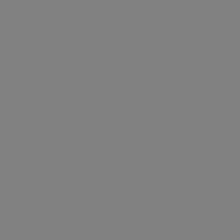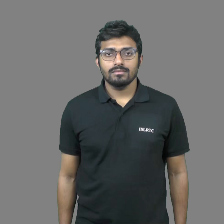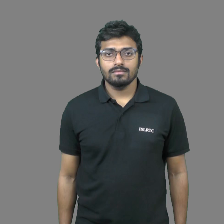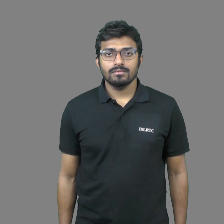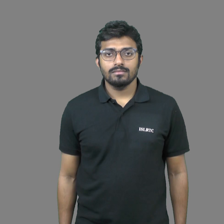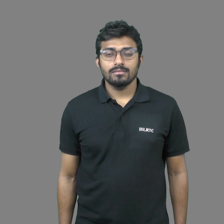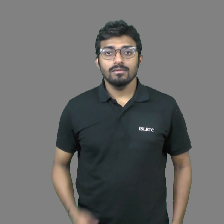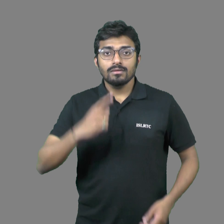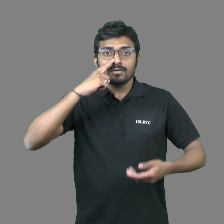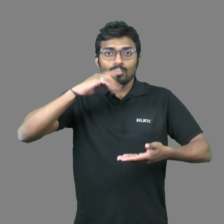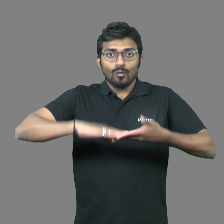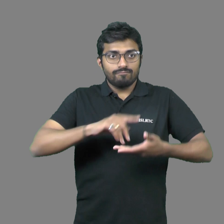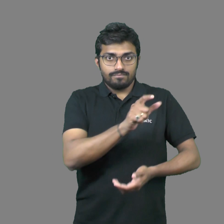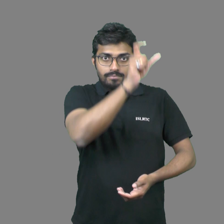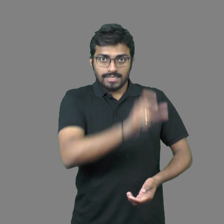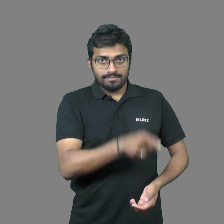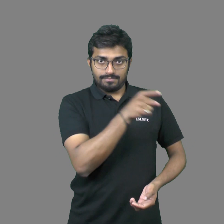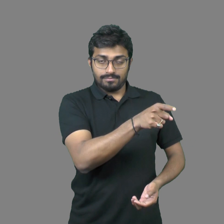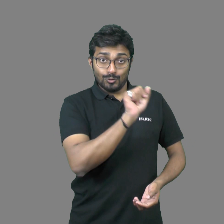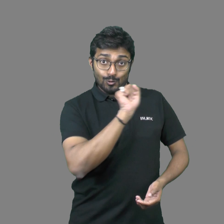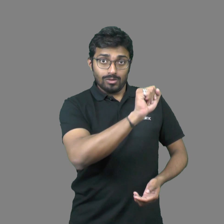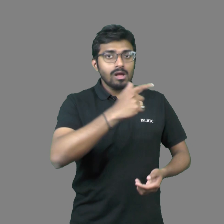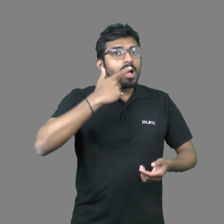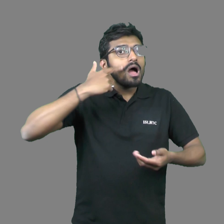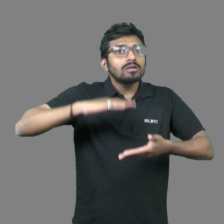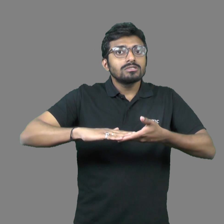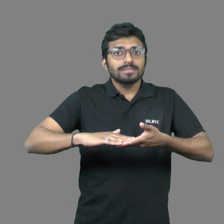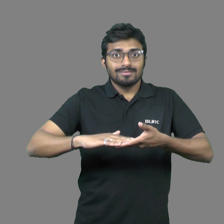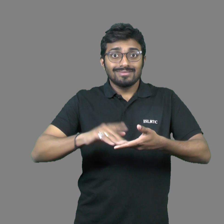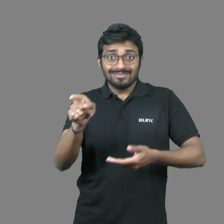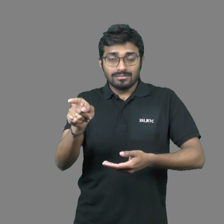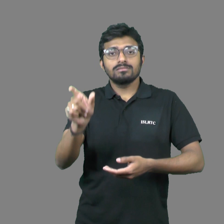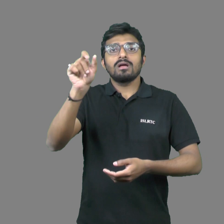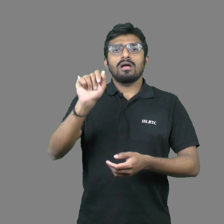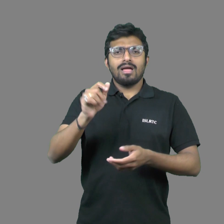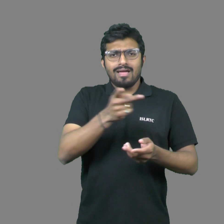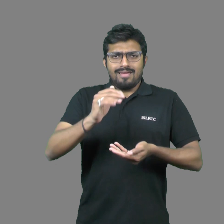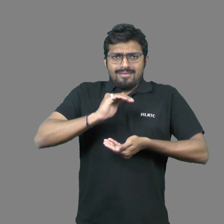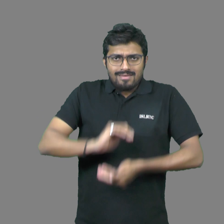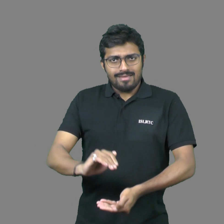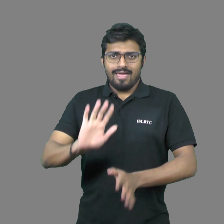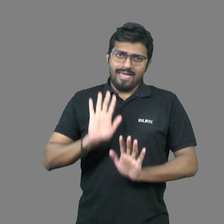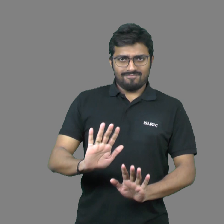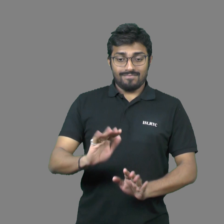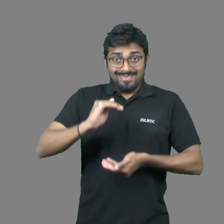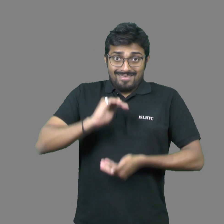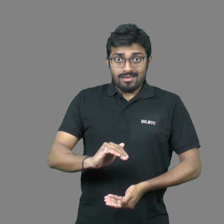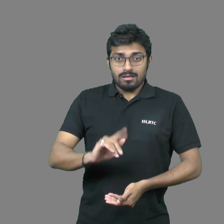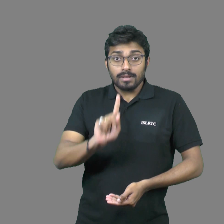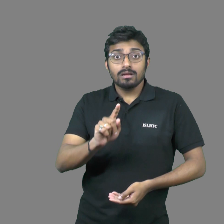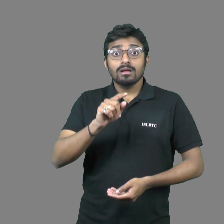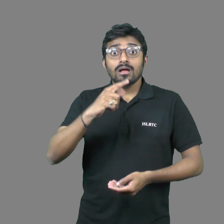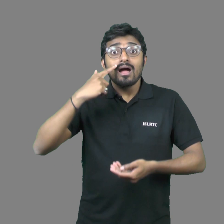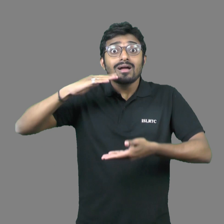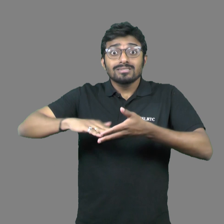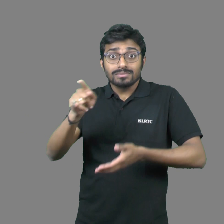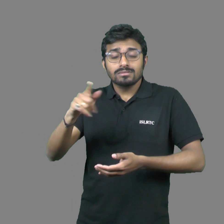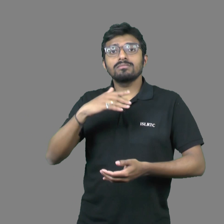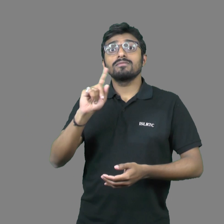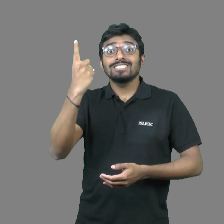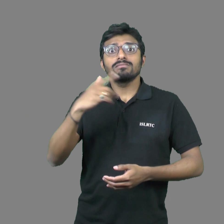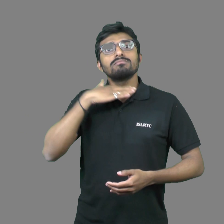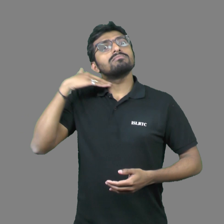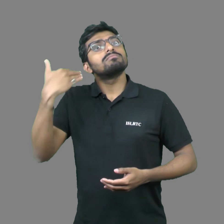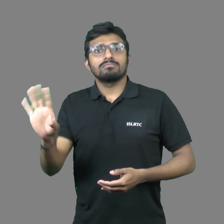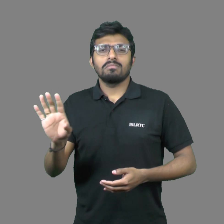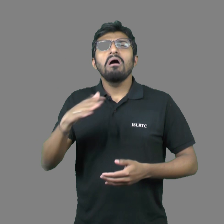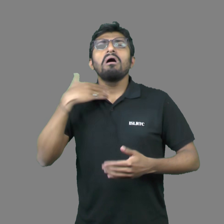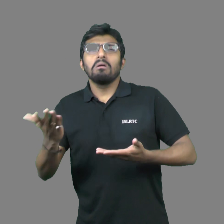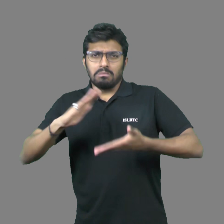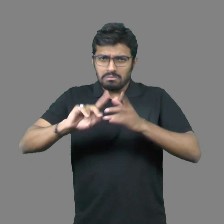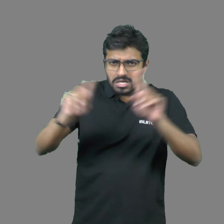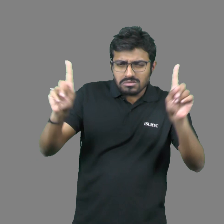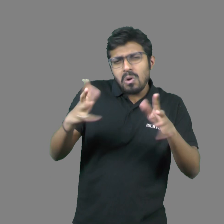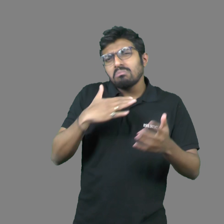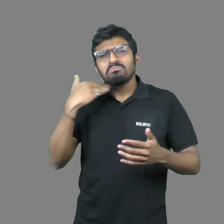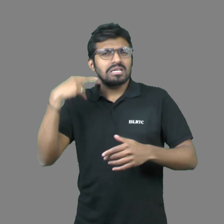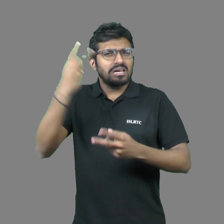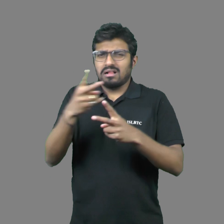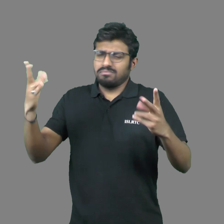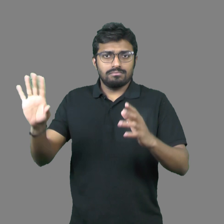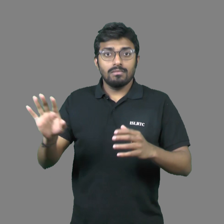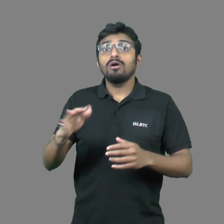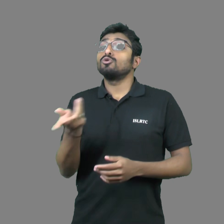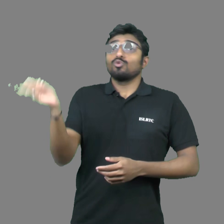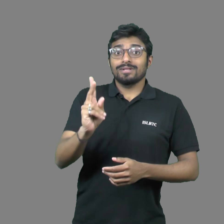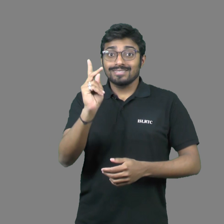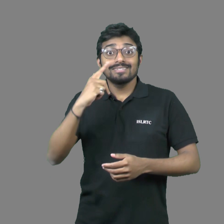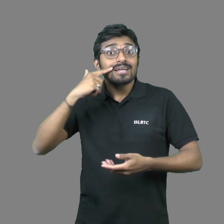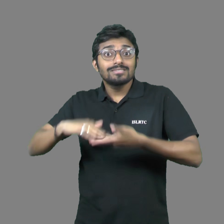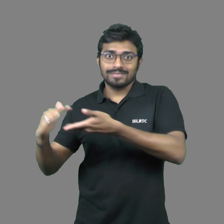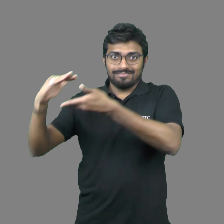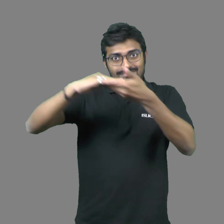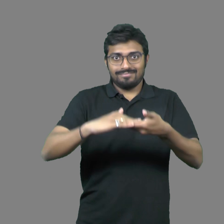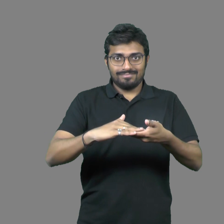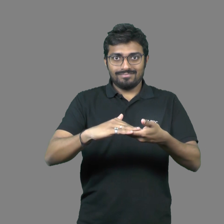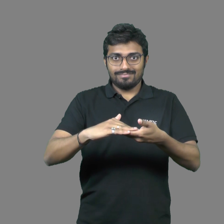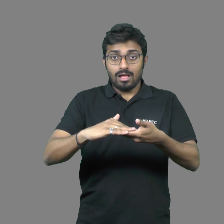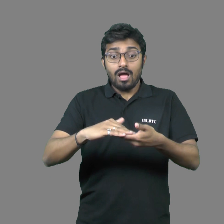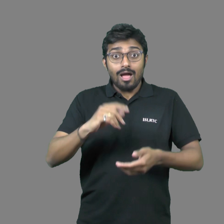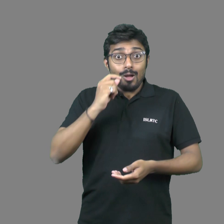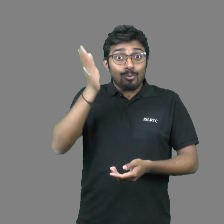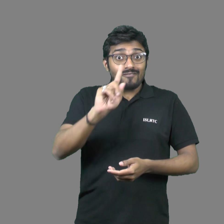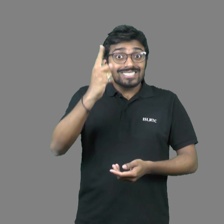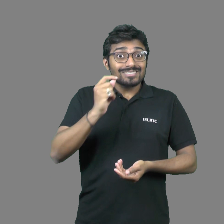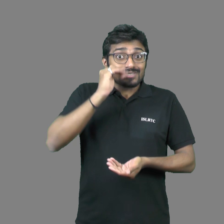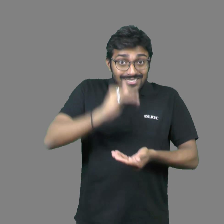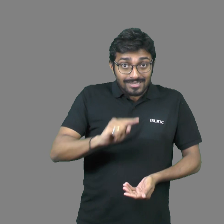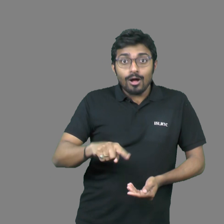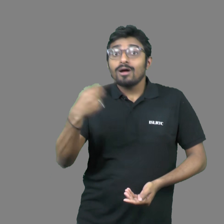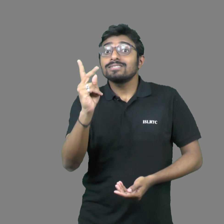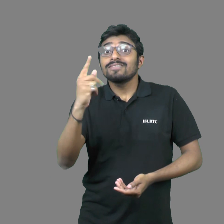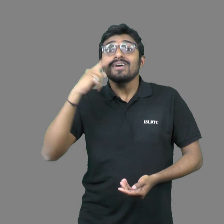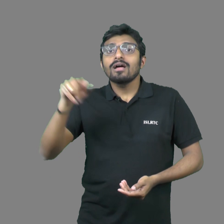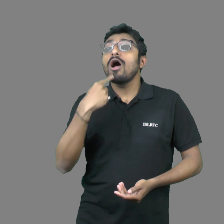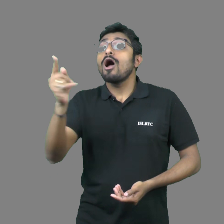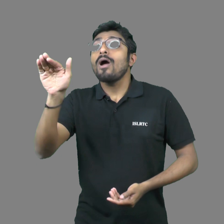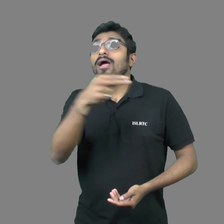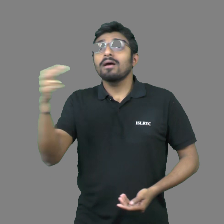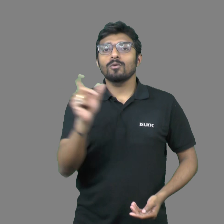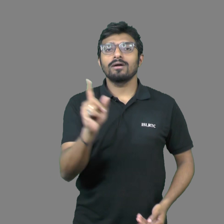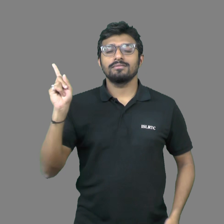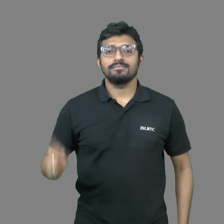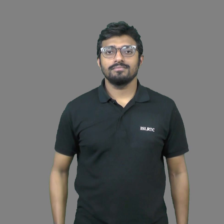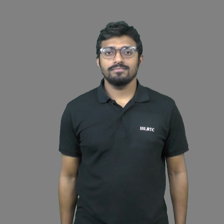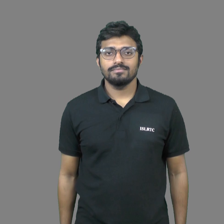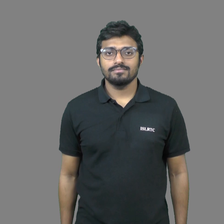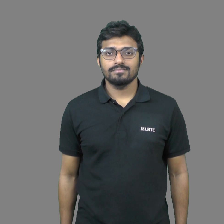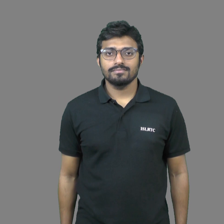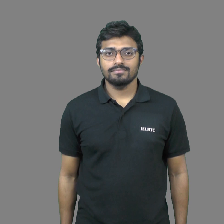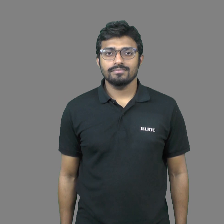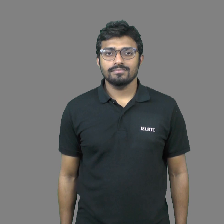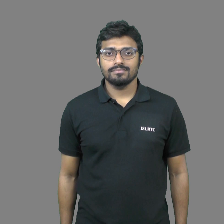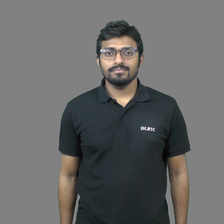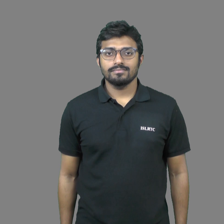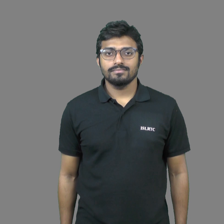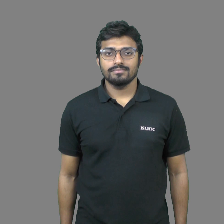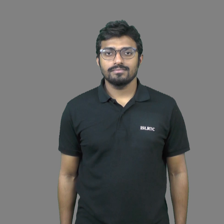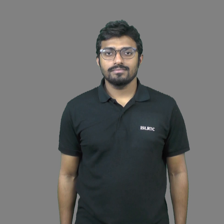Stepfather